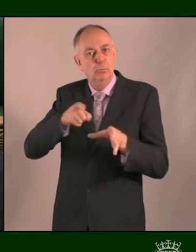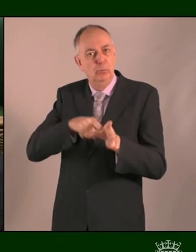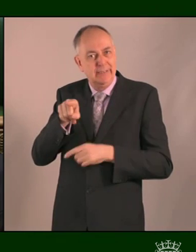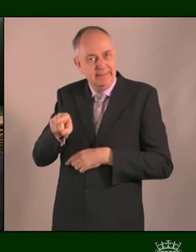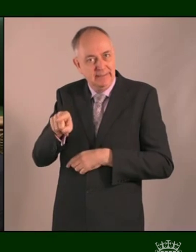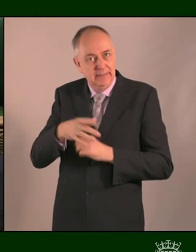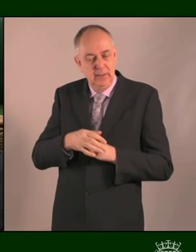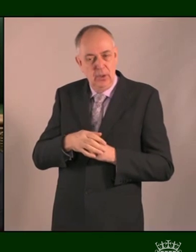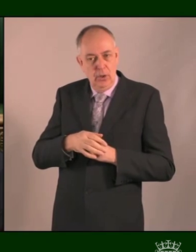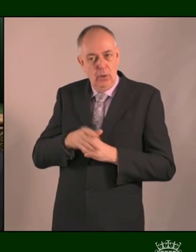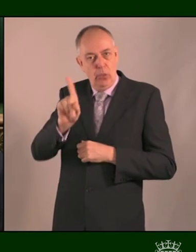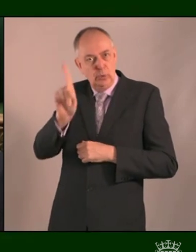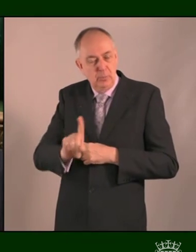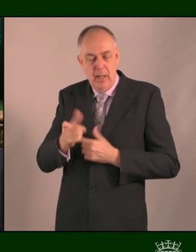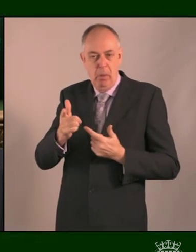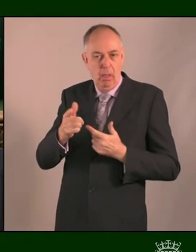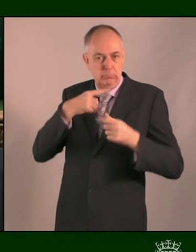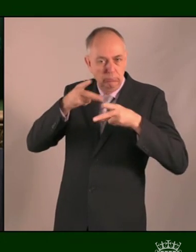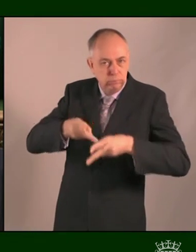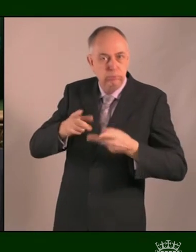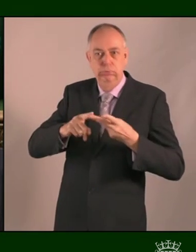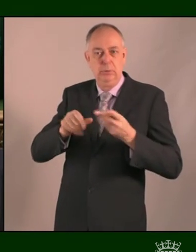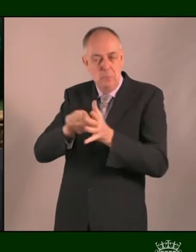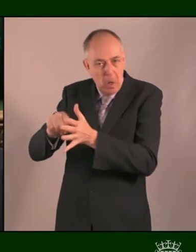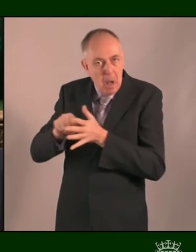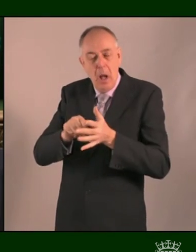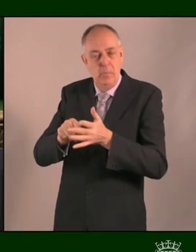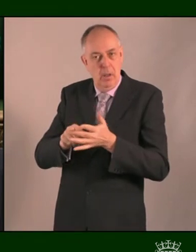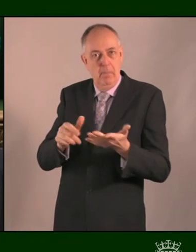All our thoughts remain with those affected and their families and loved ones.